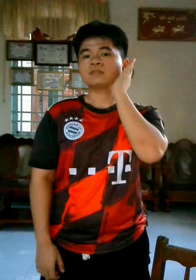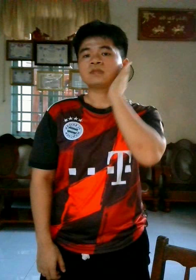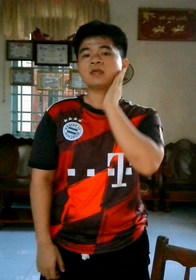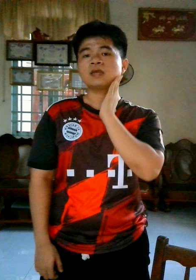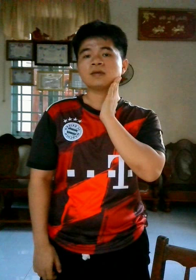dep